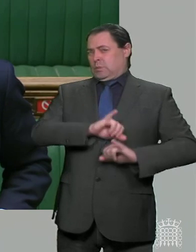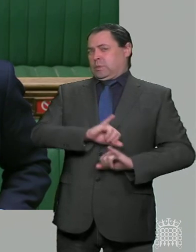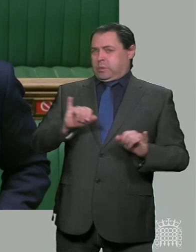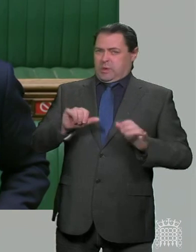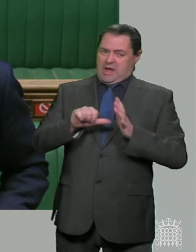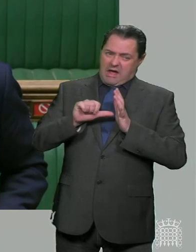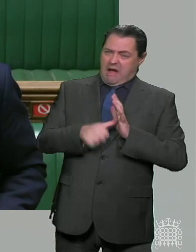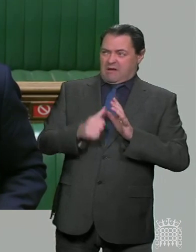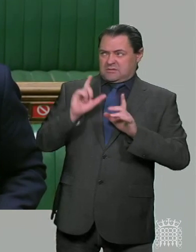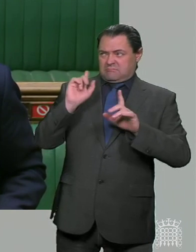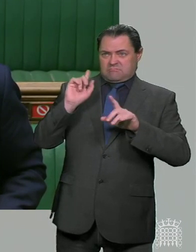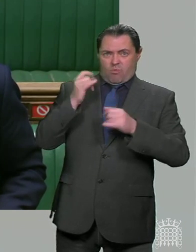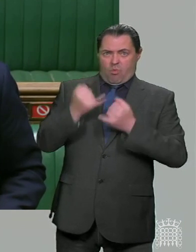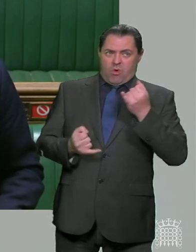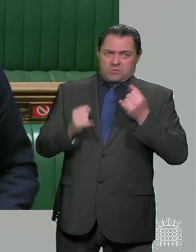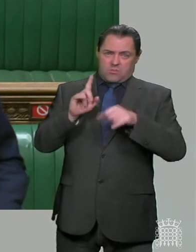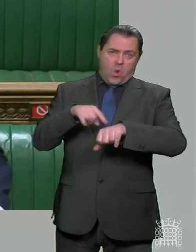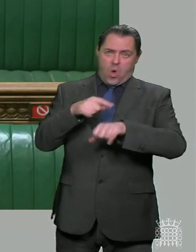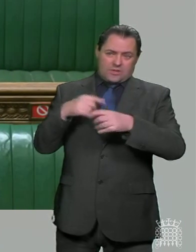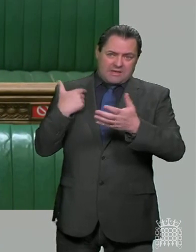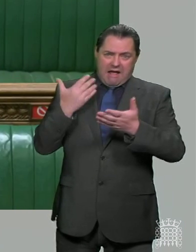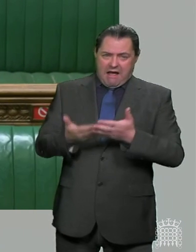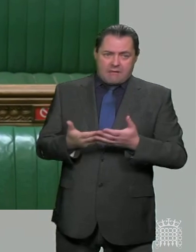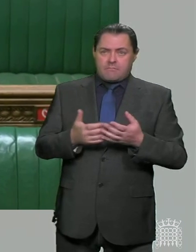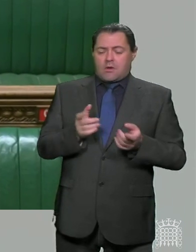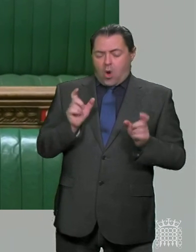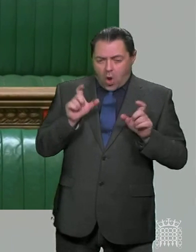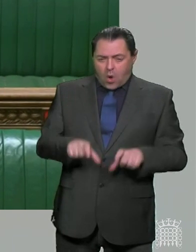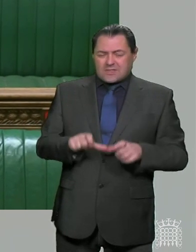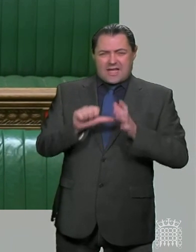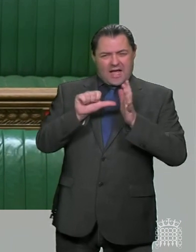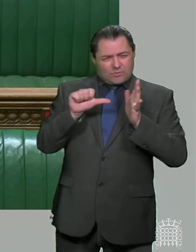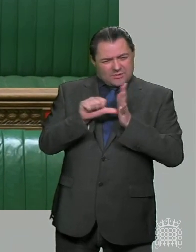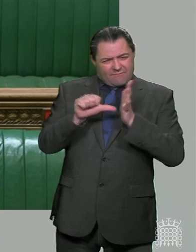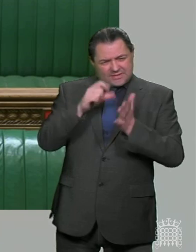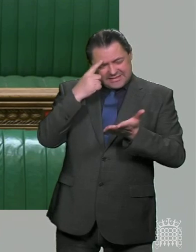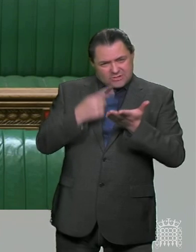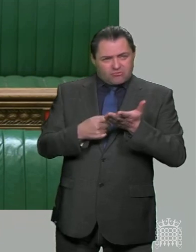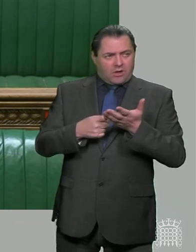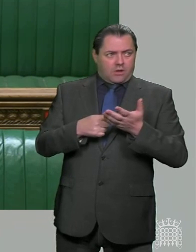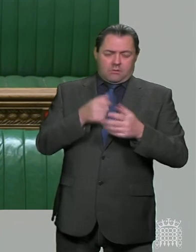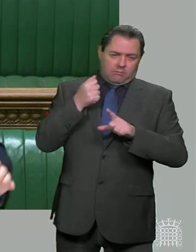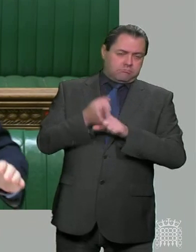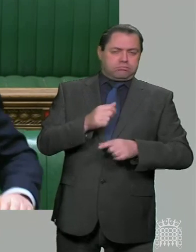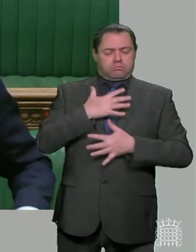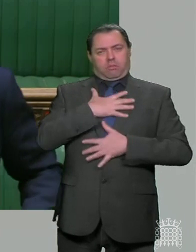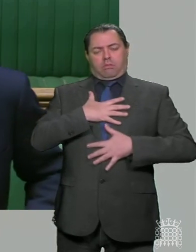None of the decisions has been easy. To go into a lockdown is a traumatic thing for a country.